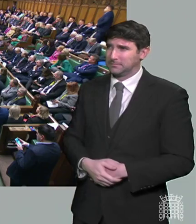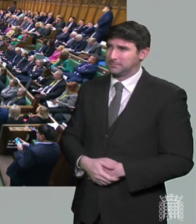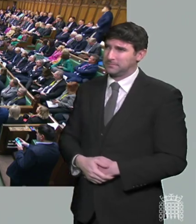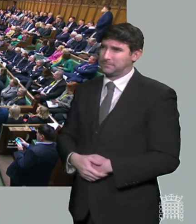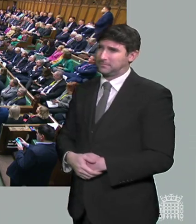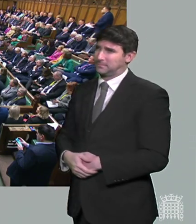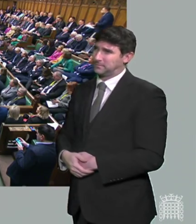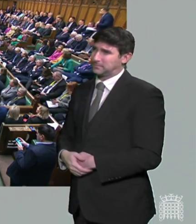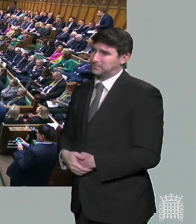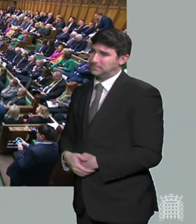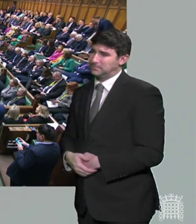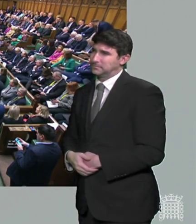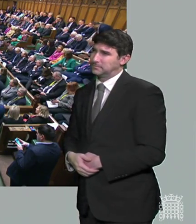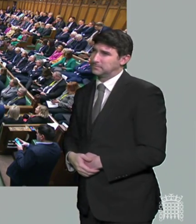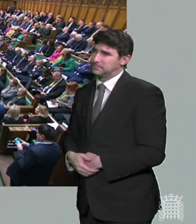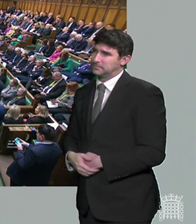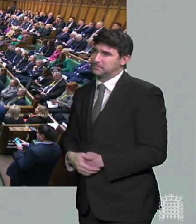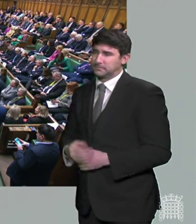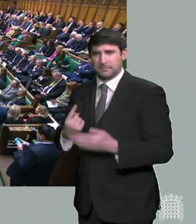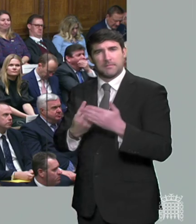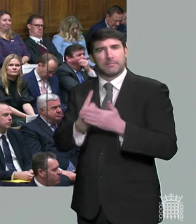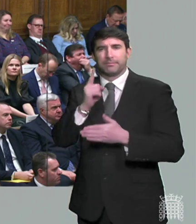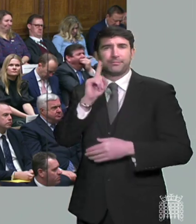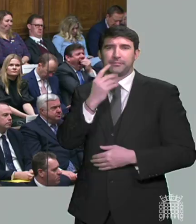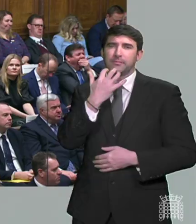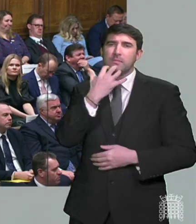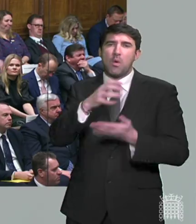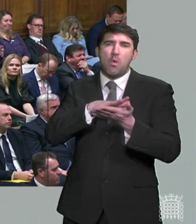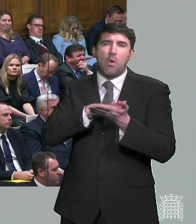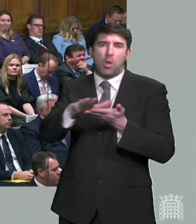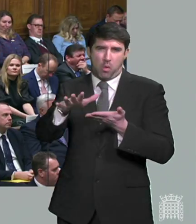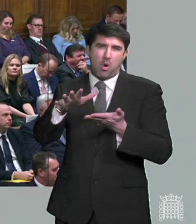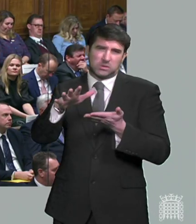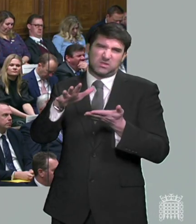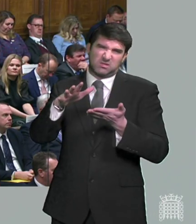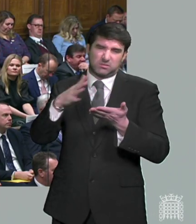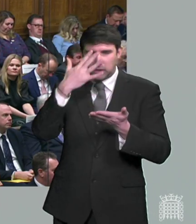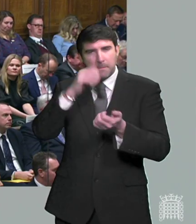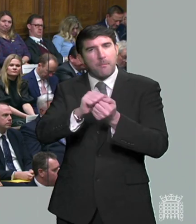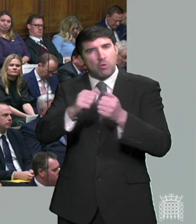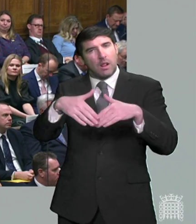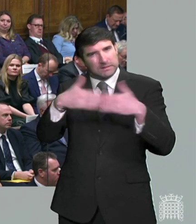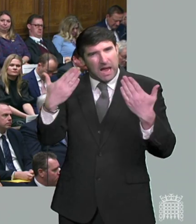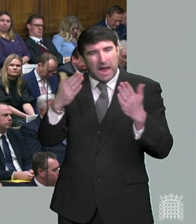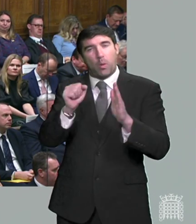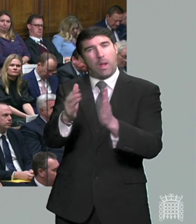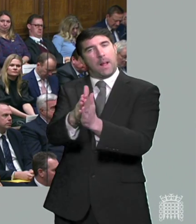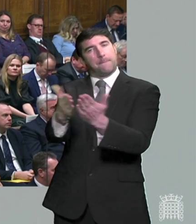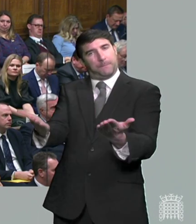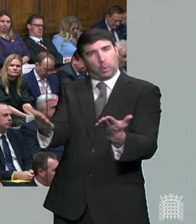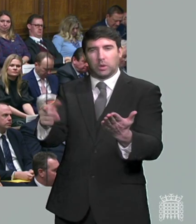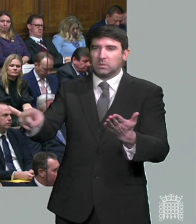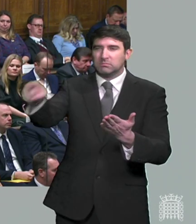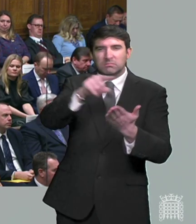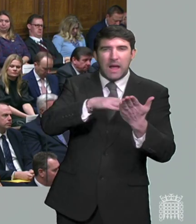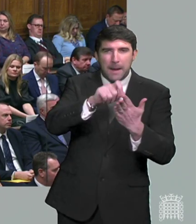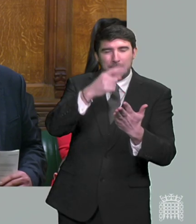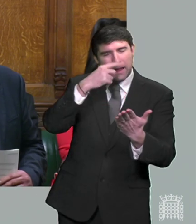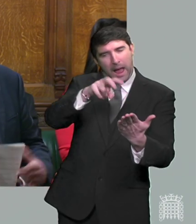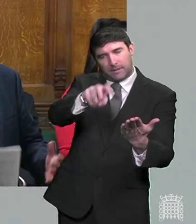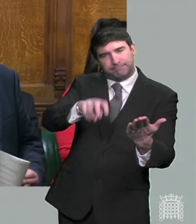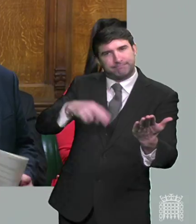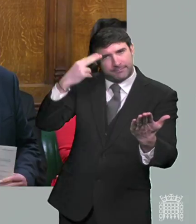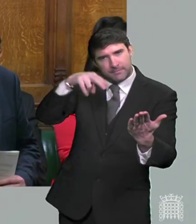As we approach Holocaust Memorial Day, colleagues can sign the early-day motion and the book of commitment, and they can attend the various commemorative services.